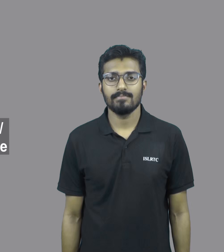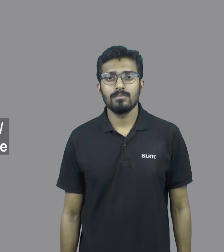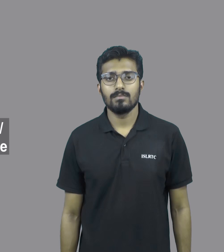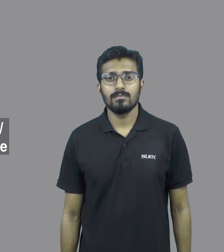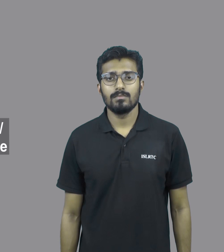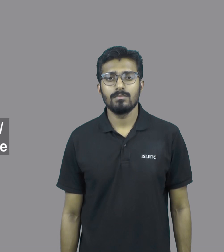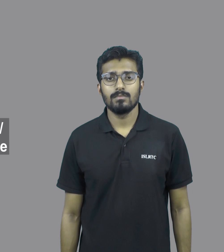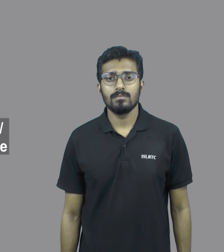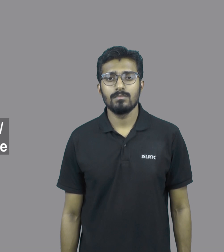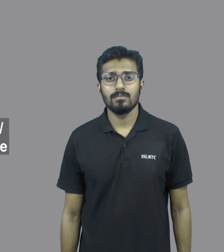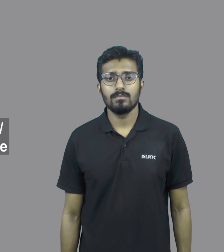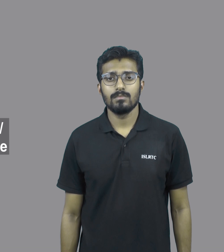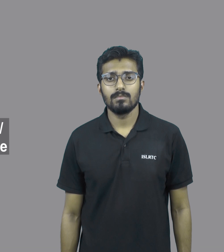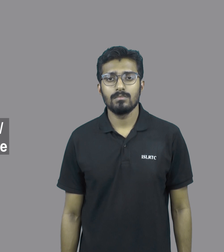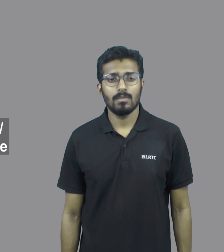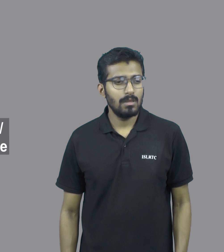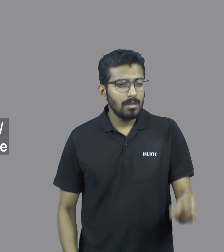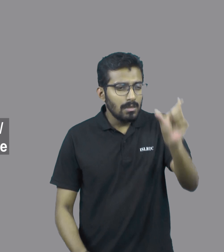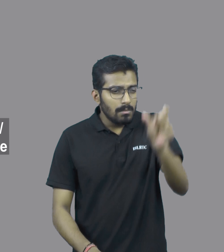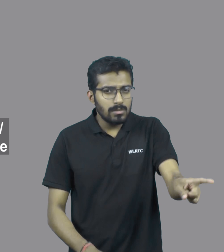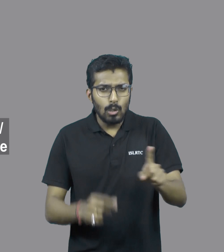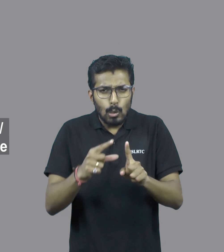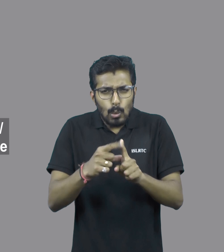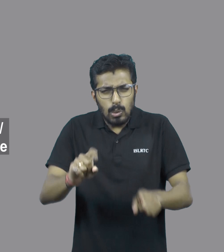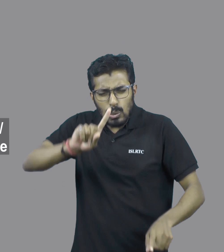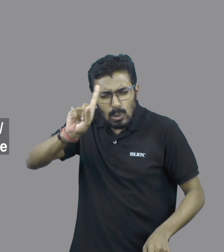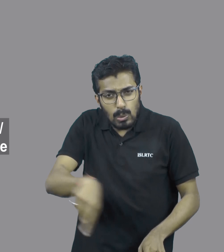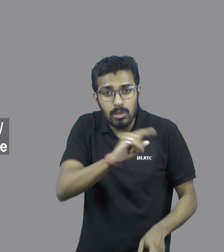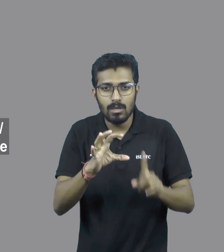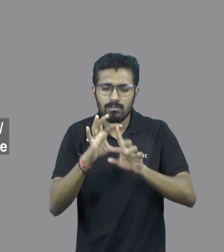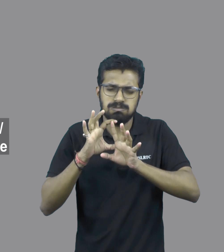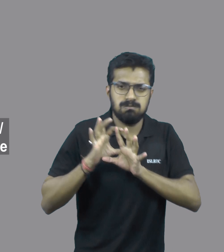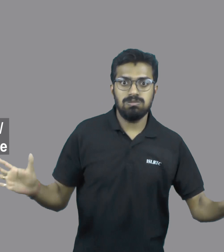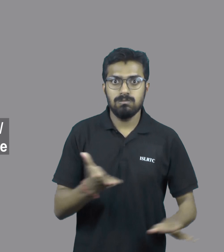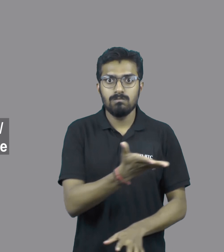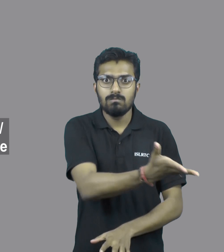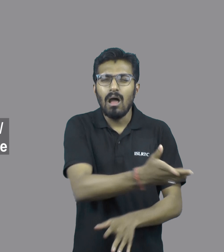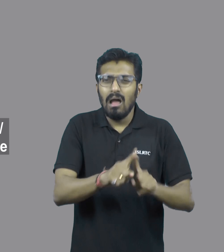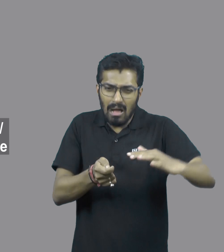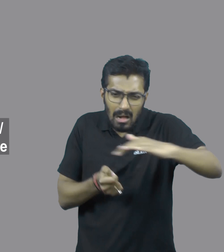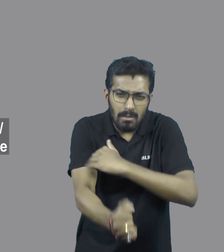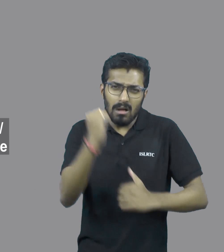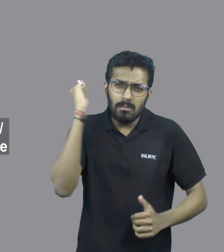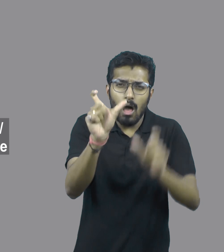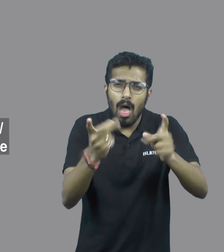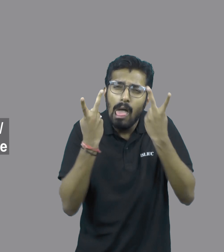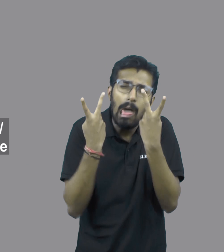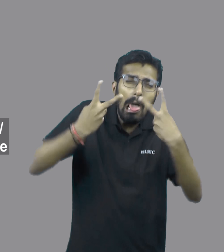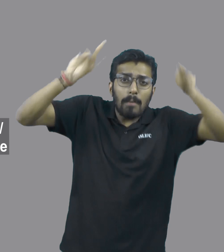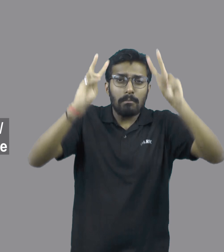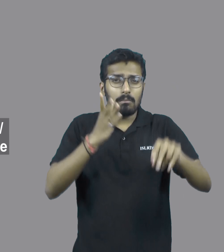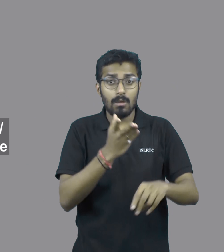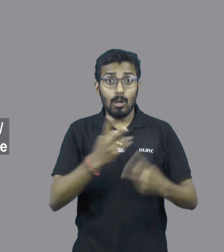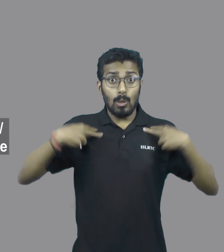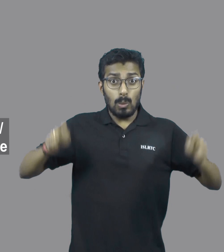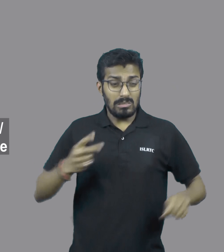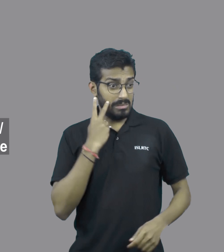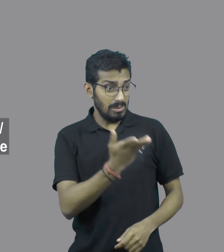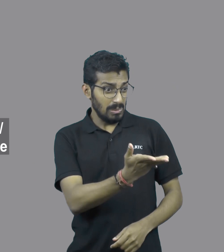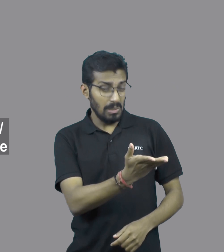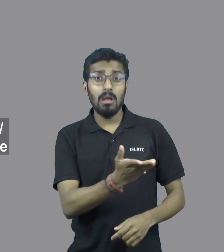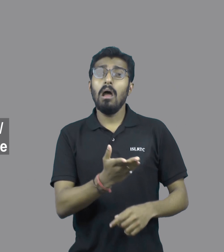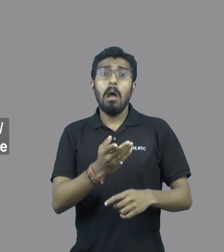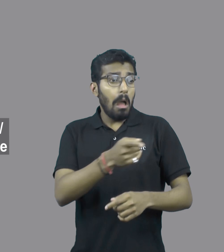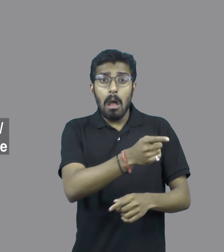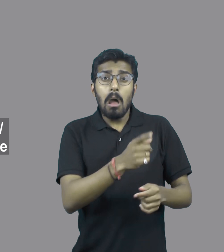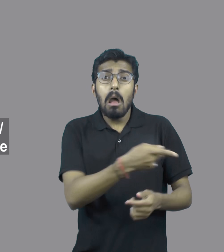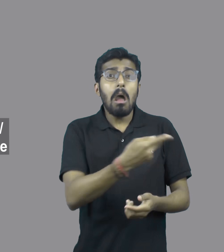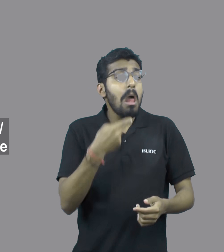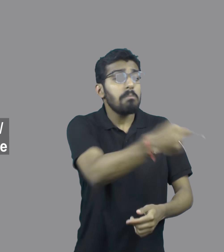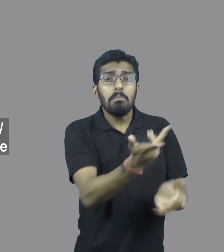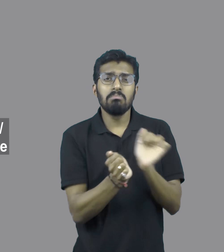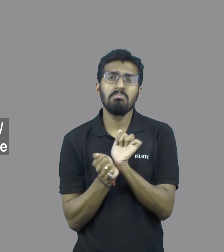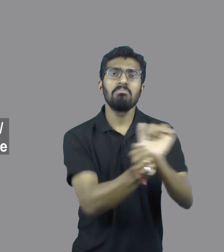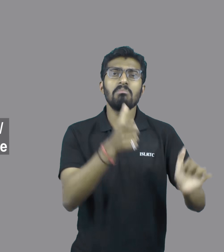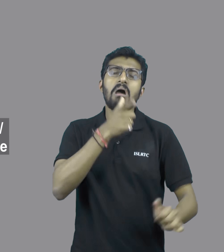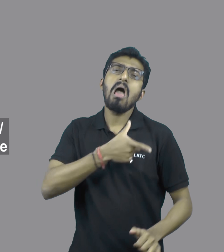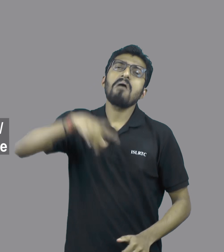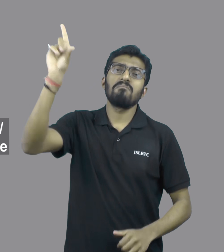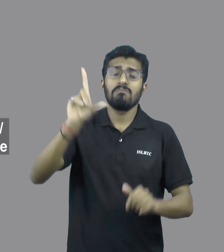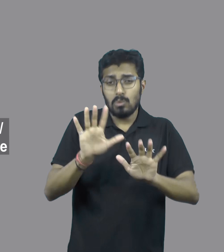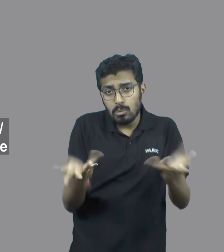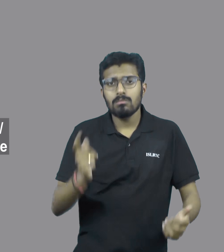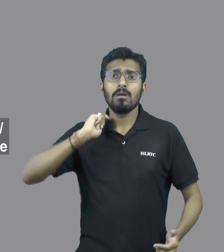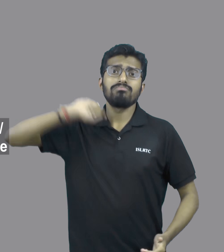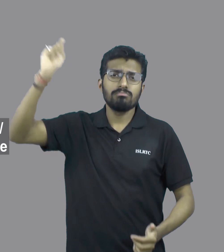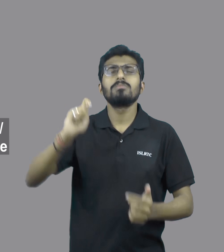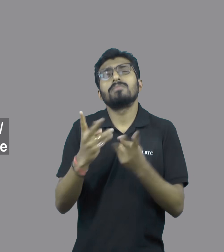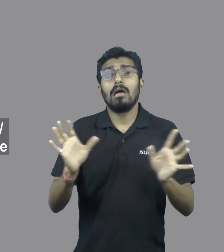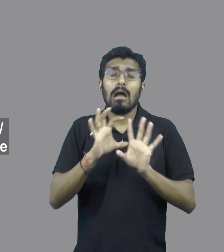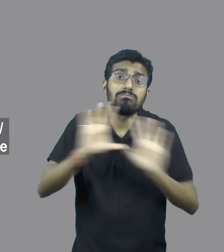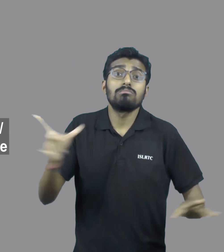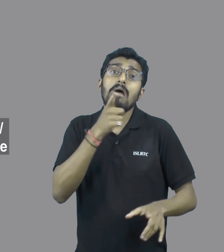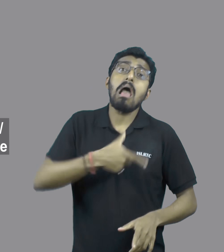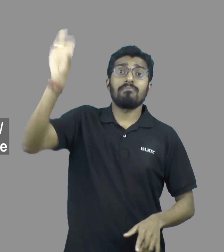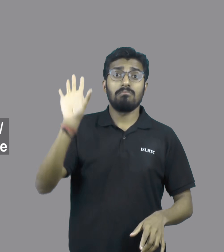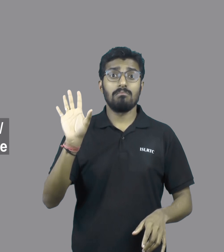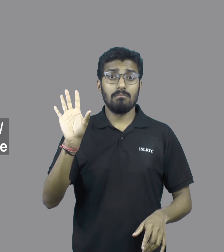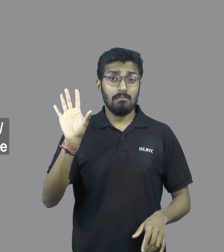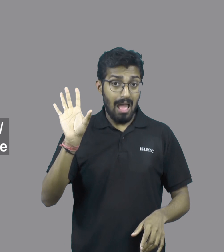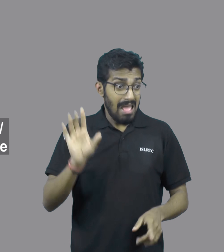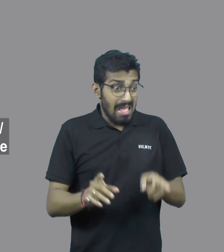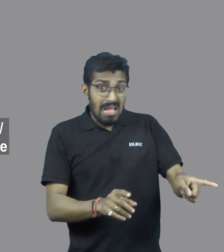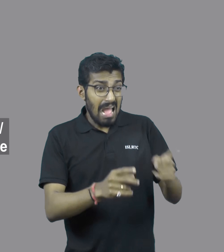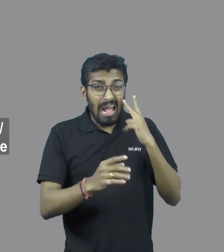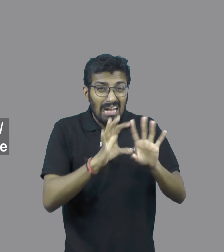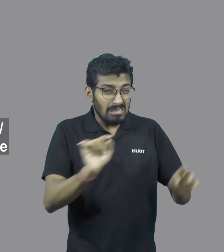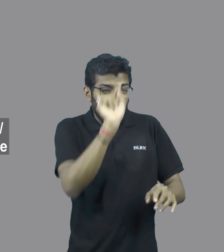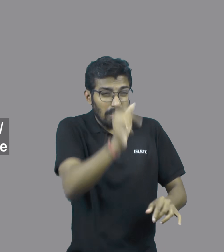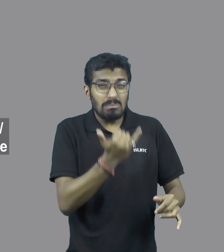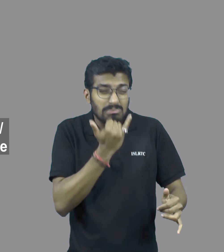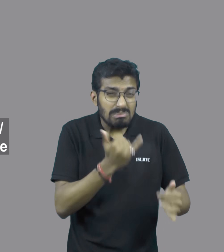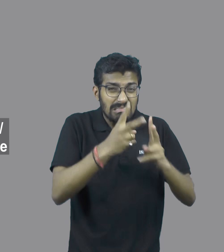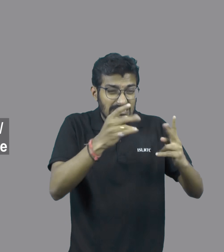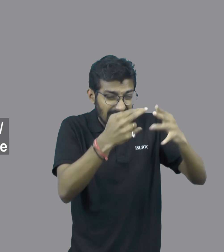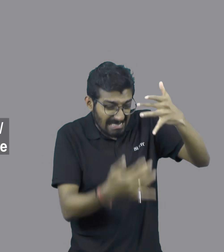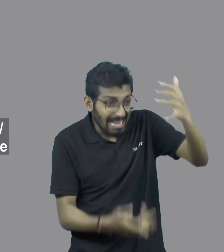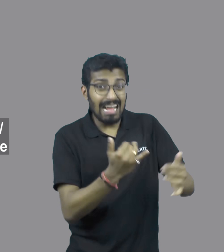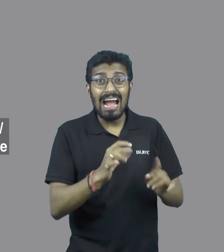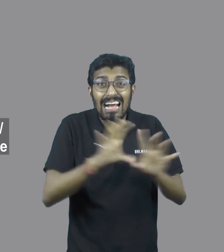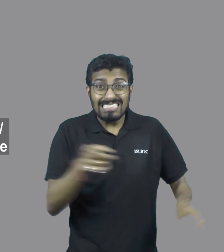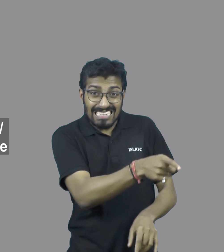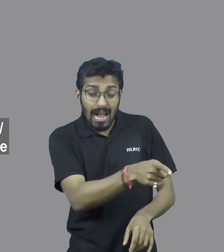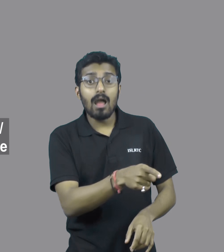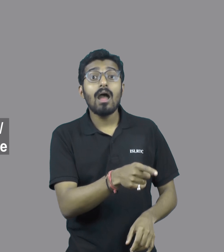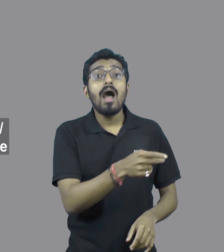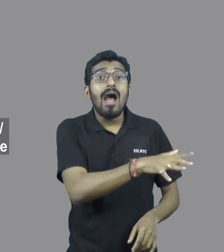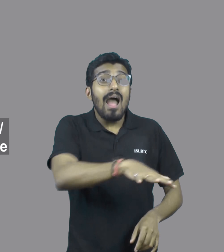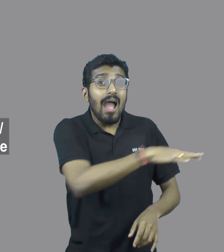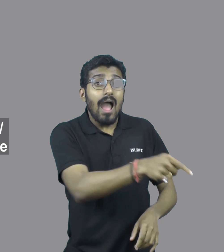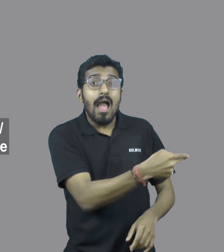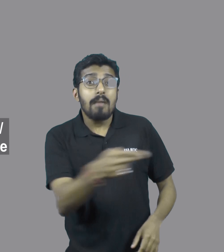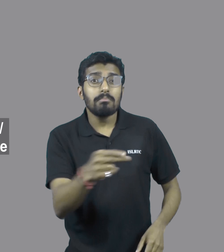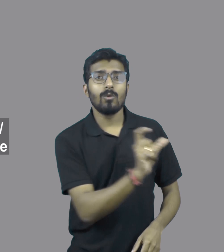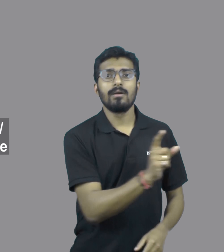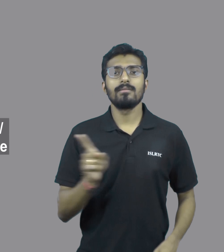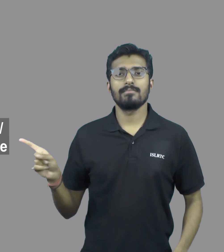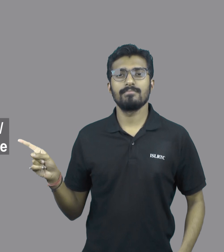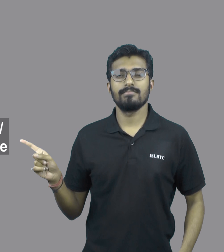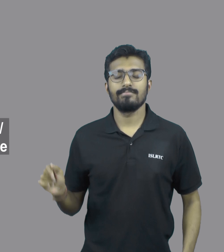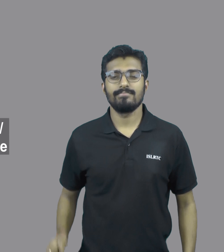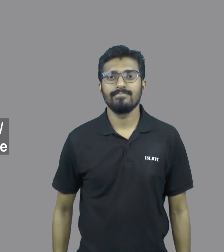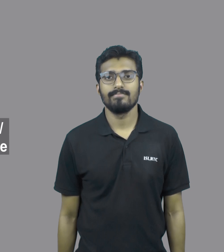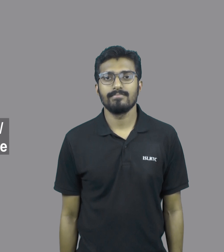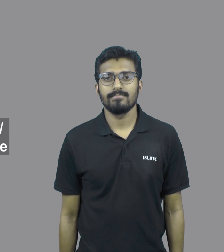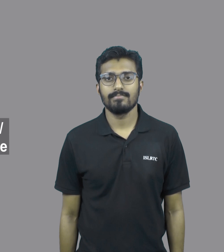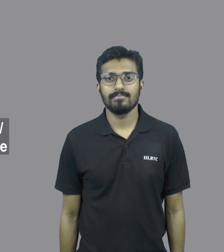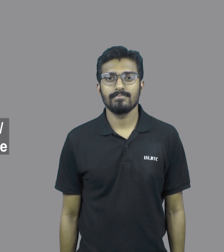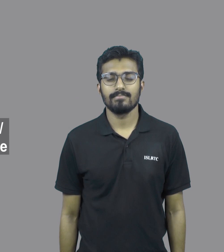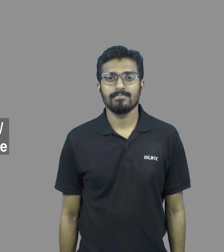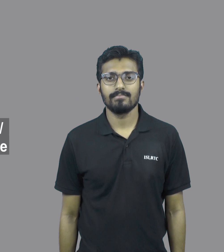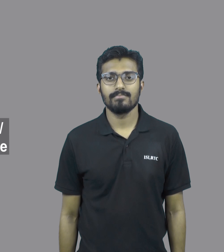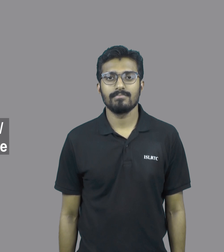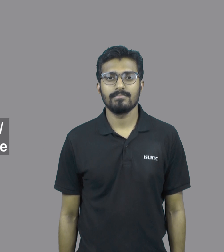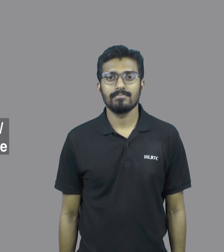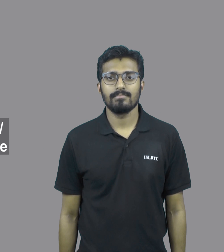Capital Crime or Capital Offence